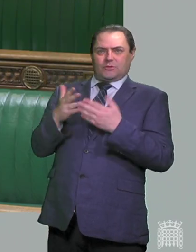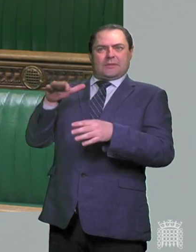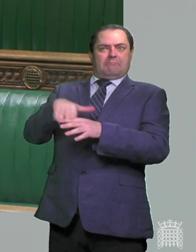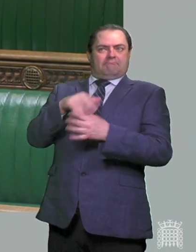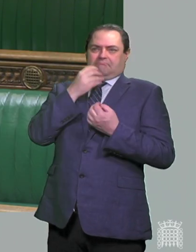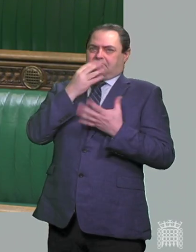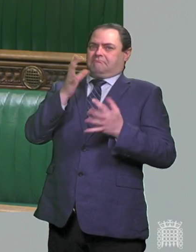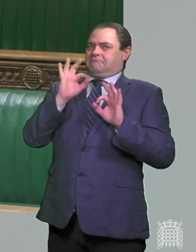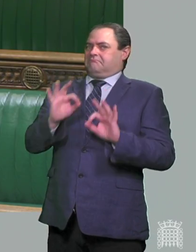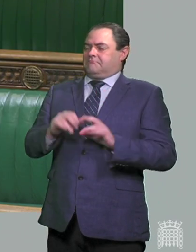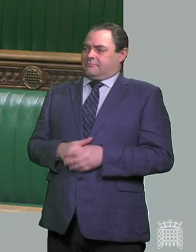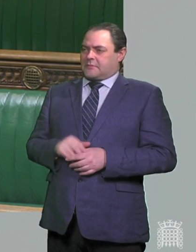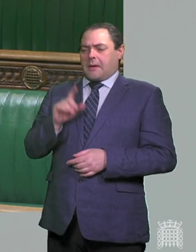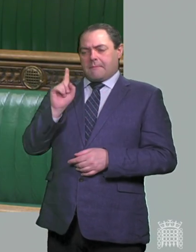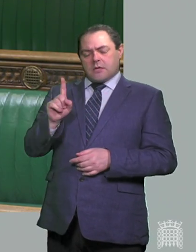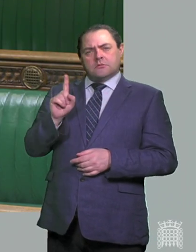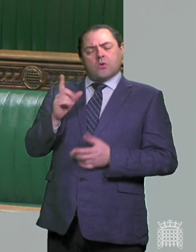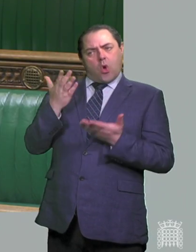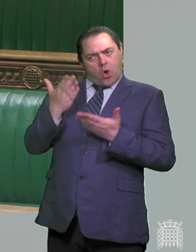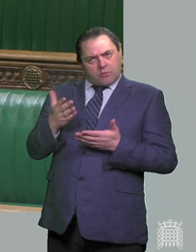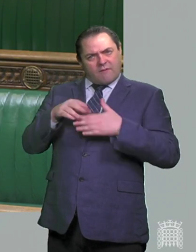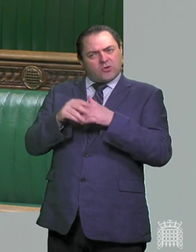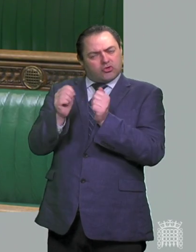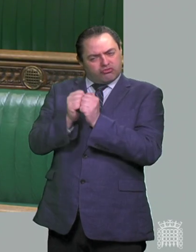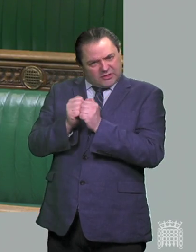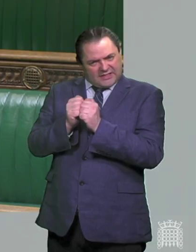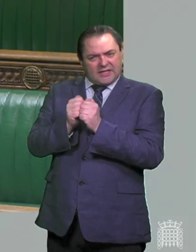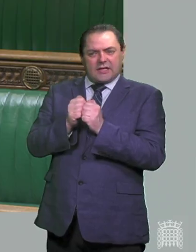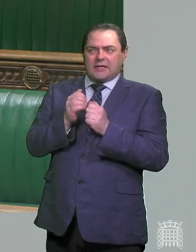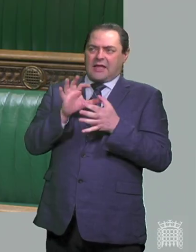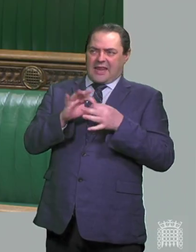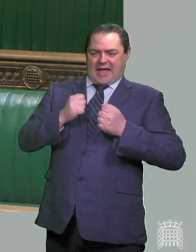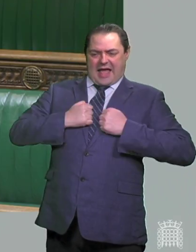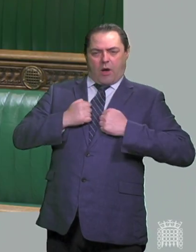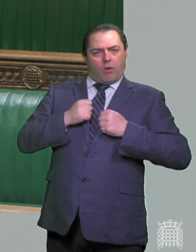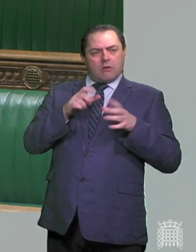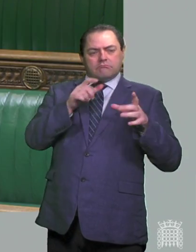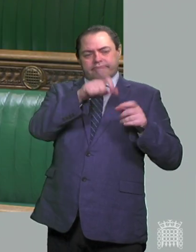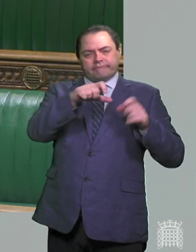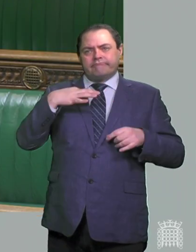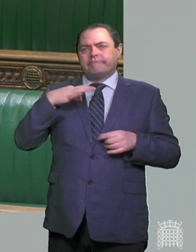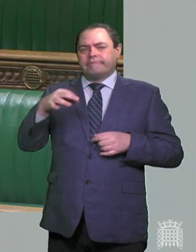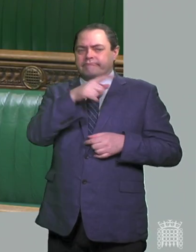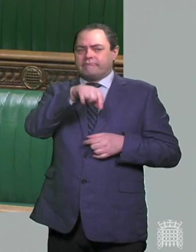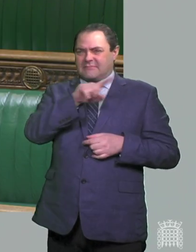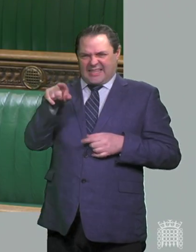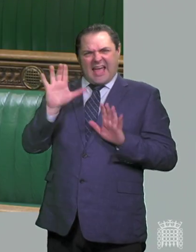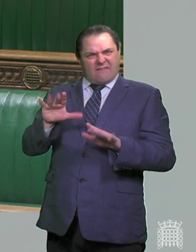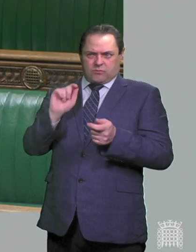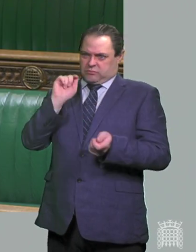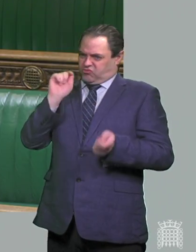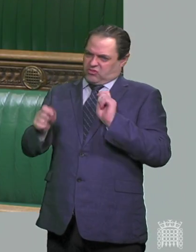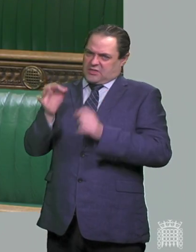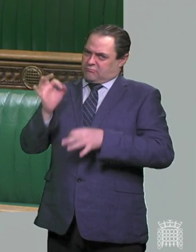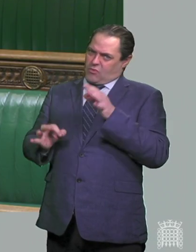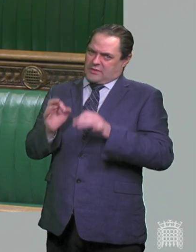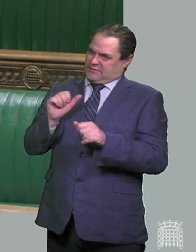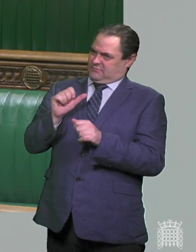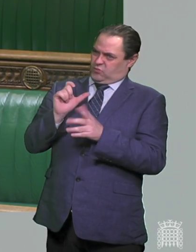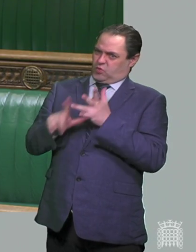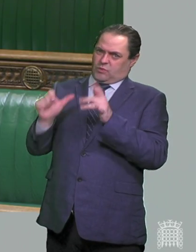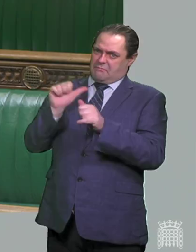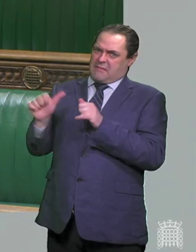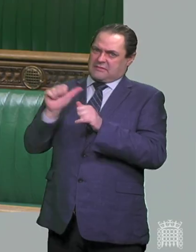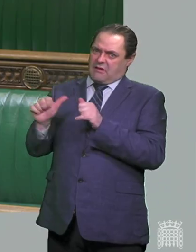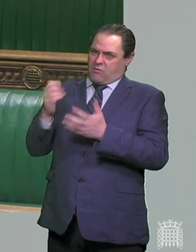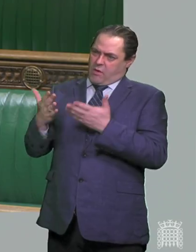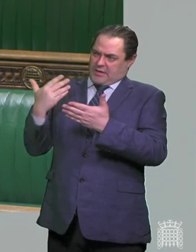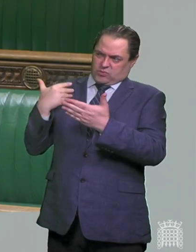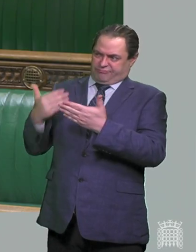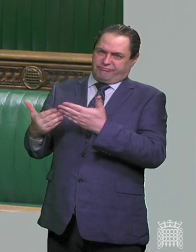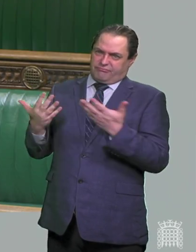Does my right honourable Friend agree that, based on the experience of our constituents, Mr Yousaf will have to up his game considerably in his new role?